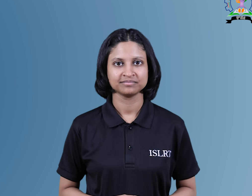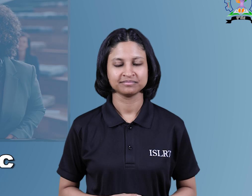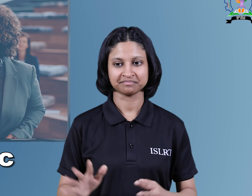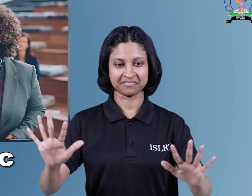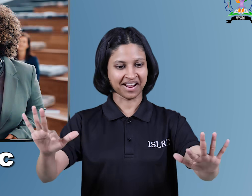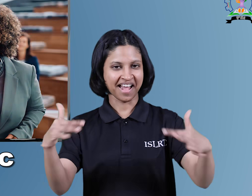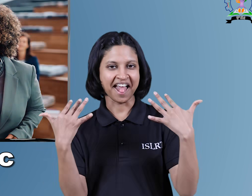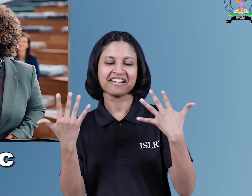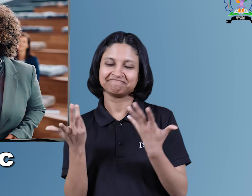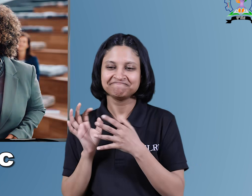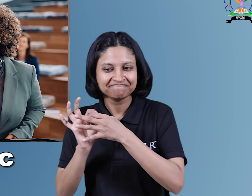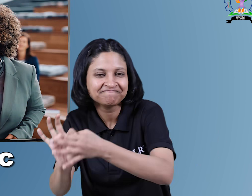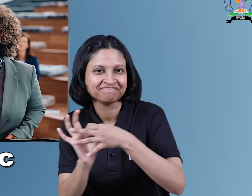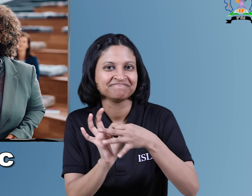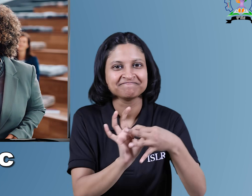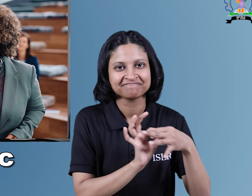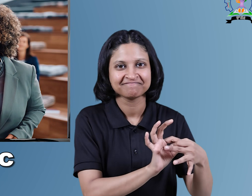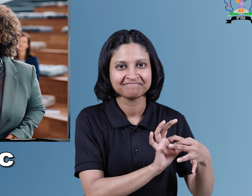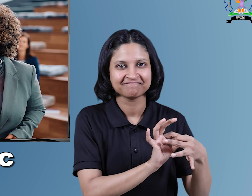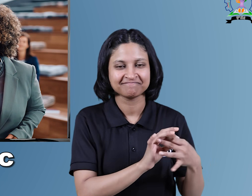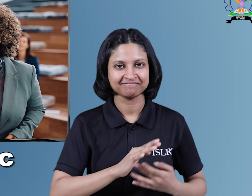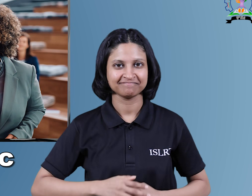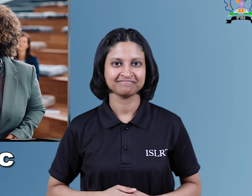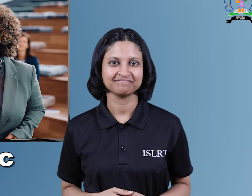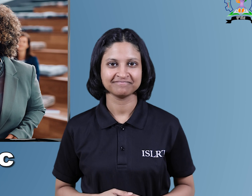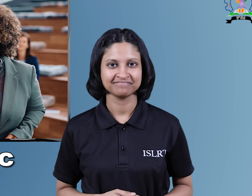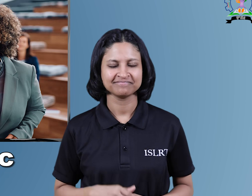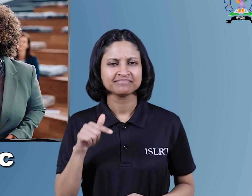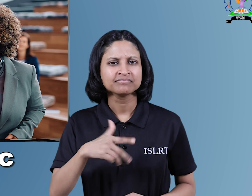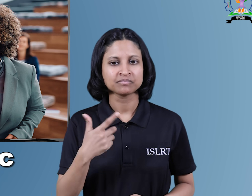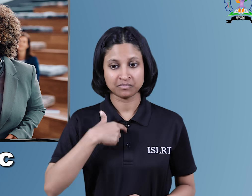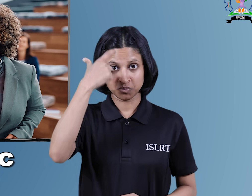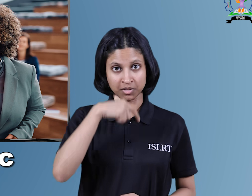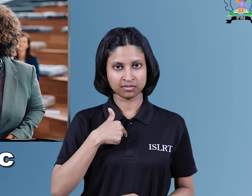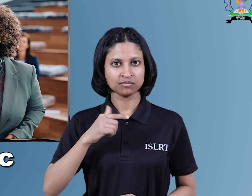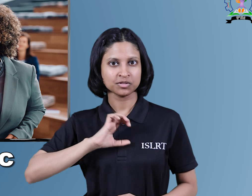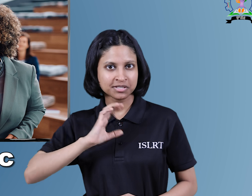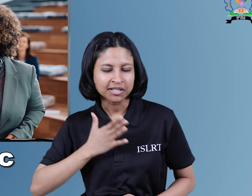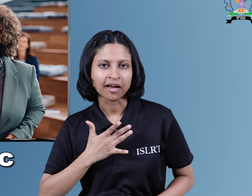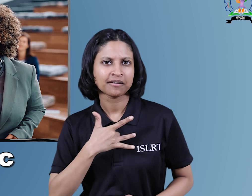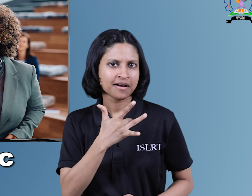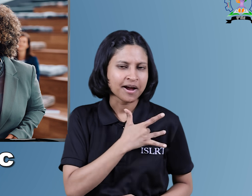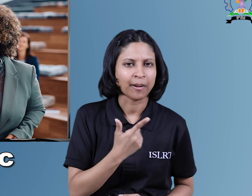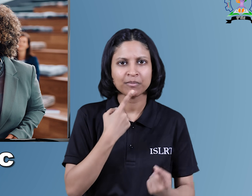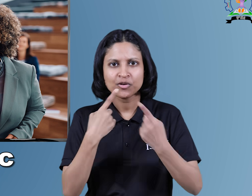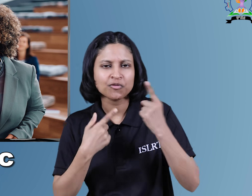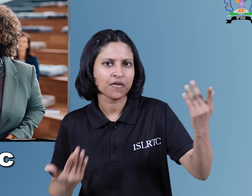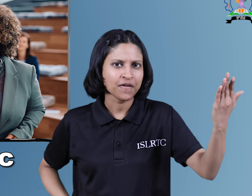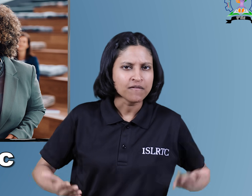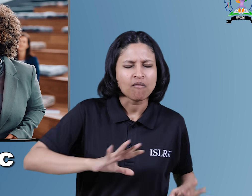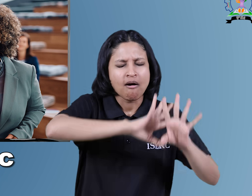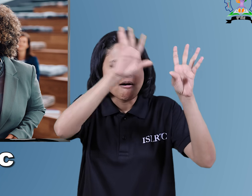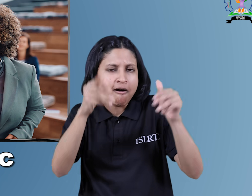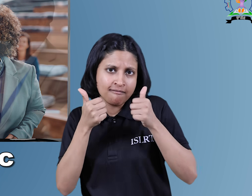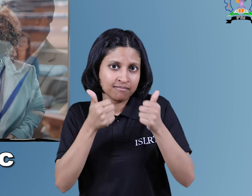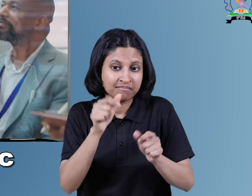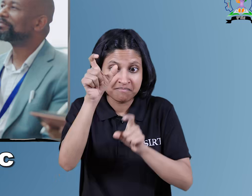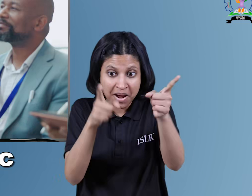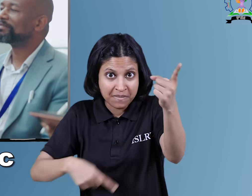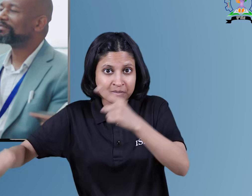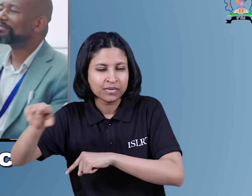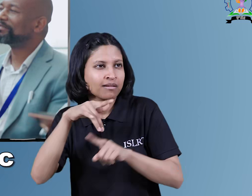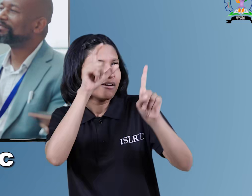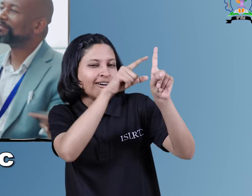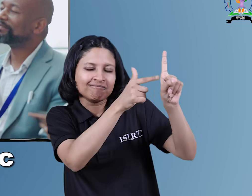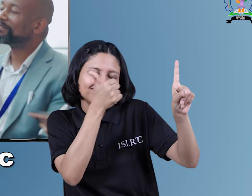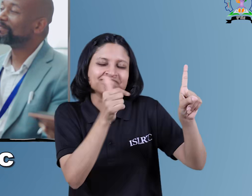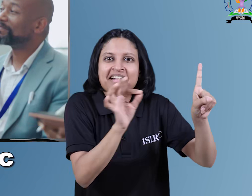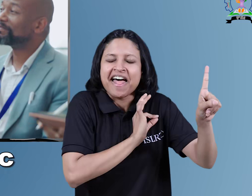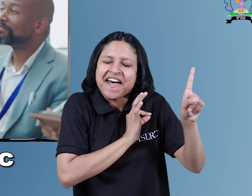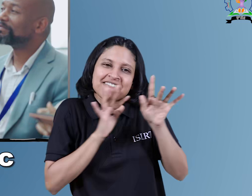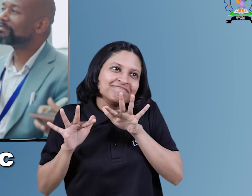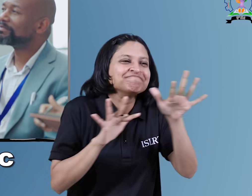Charismatic A person's ability to attract others through the speech and behavior, making them appealing.